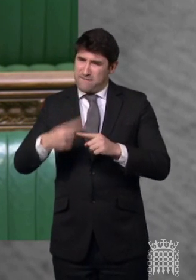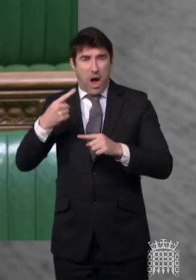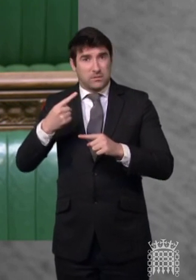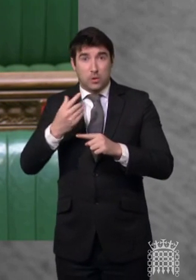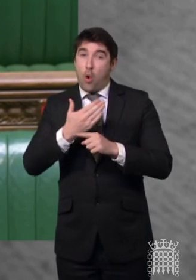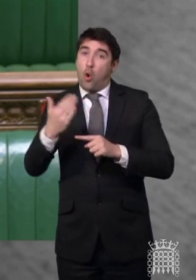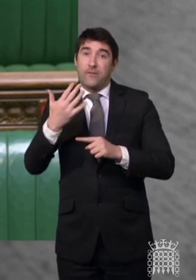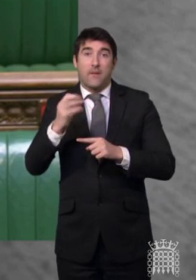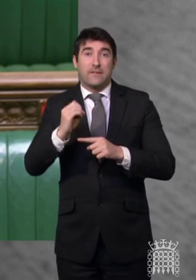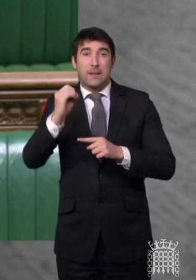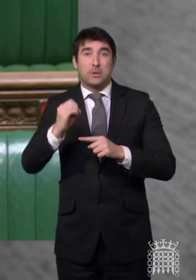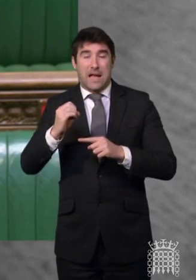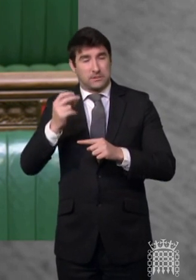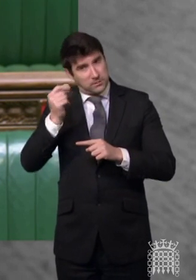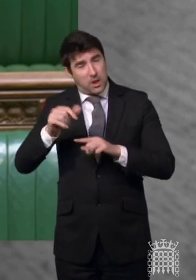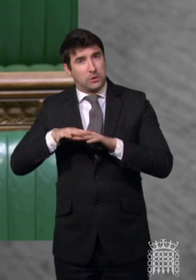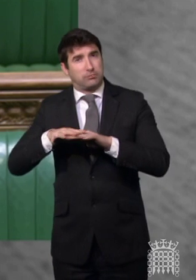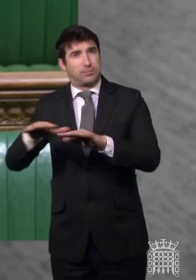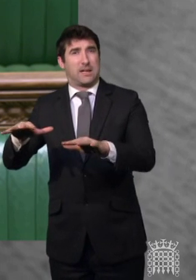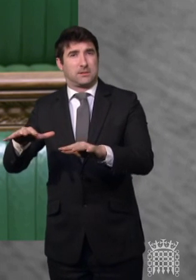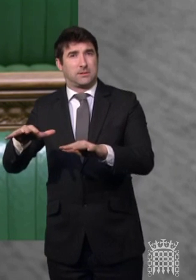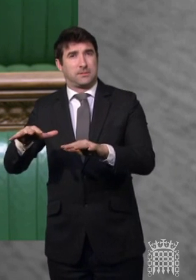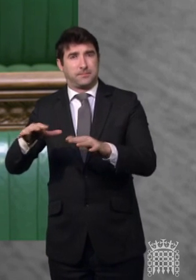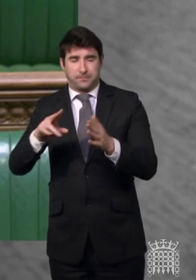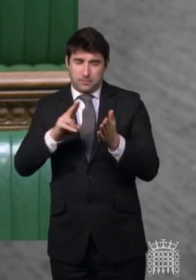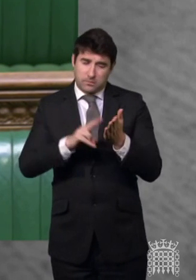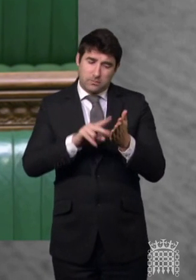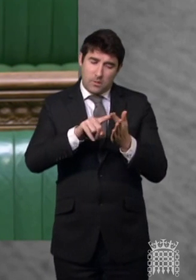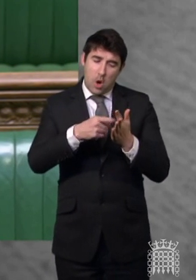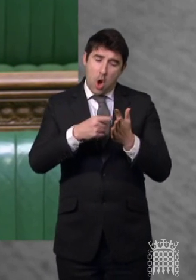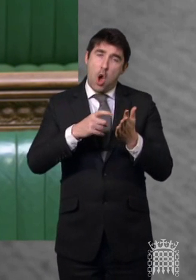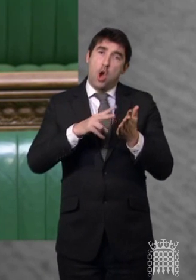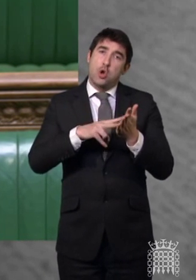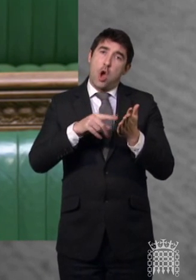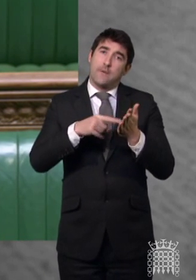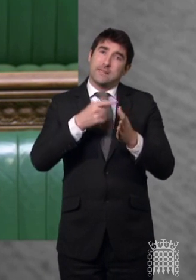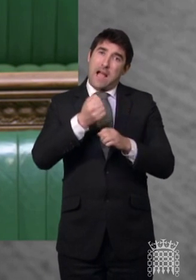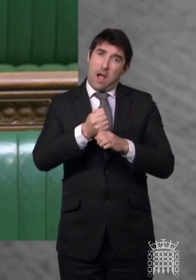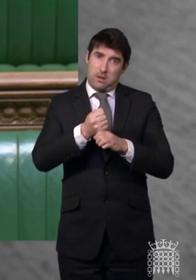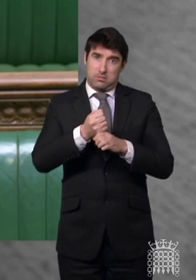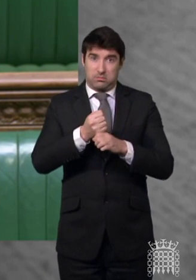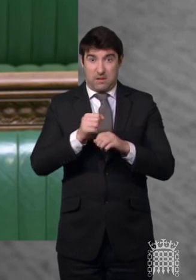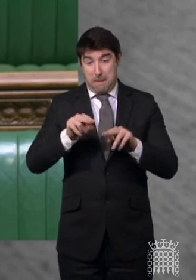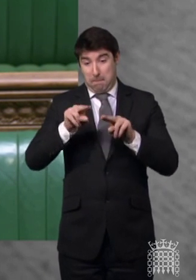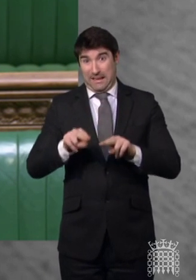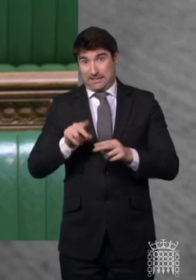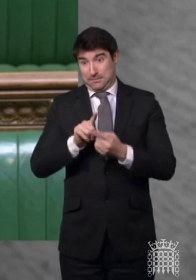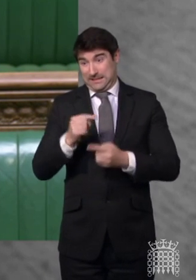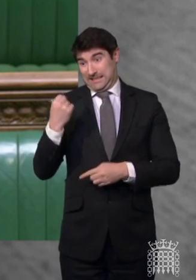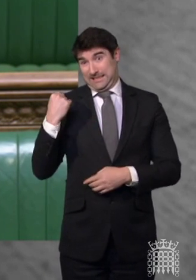The New and Emerging Respiratory Virus Threats Advisory Group minutes from 18 December suggest it could add at least 0.4 to the R.